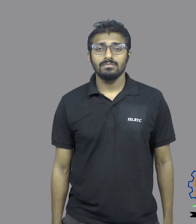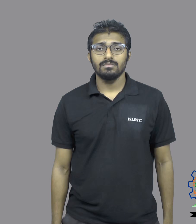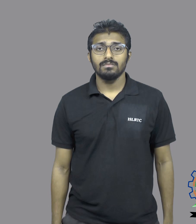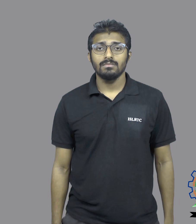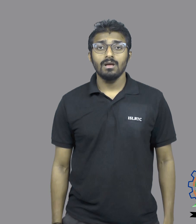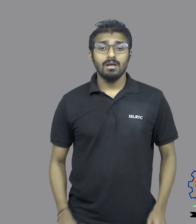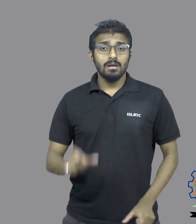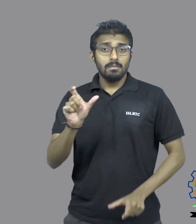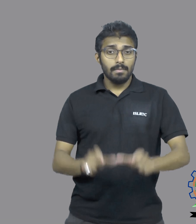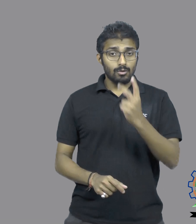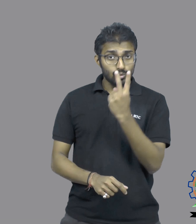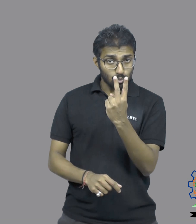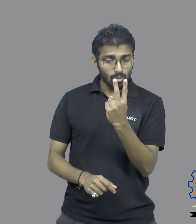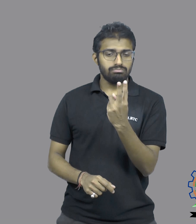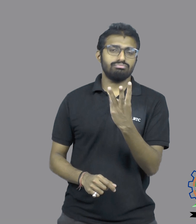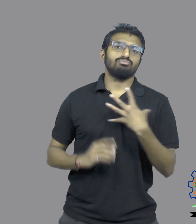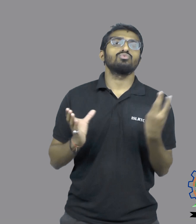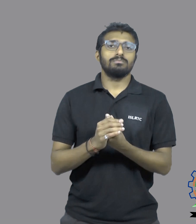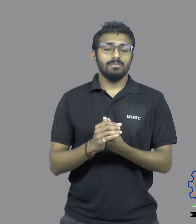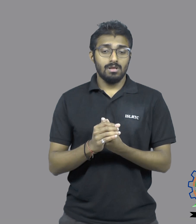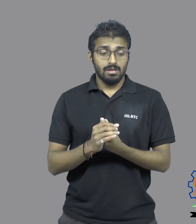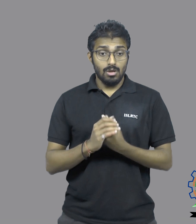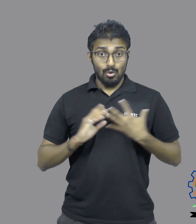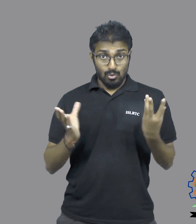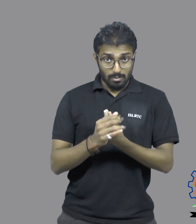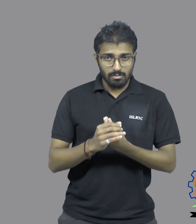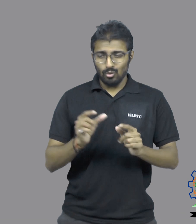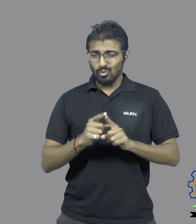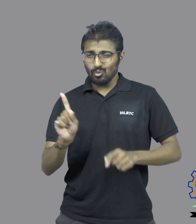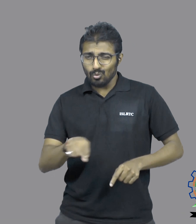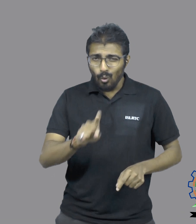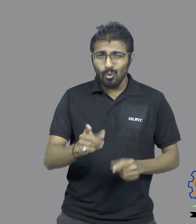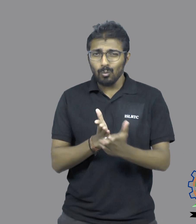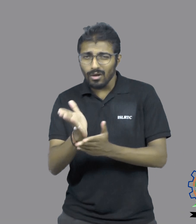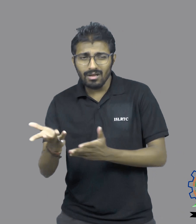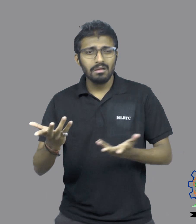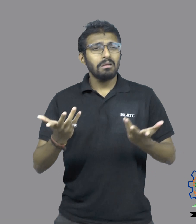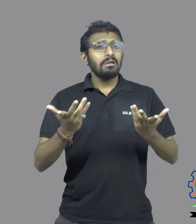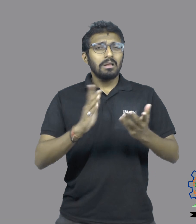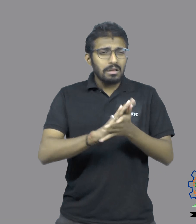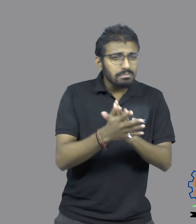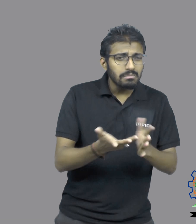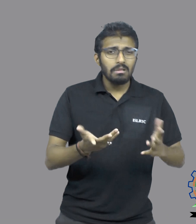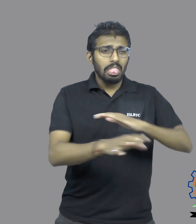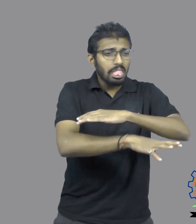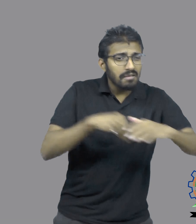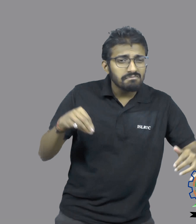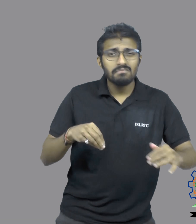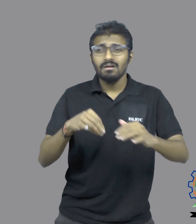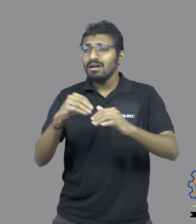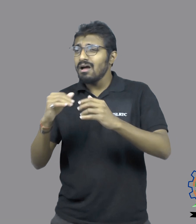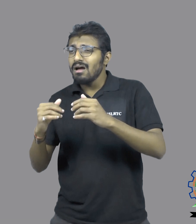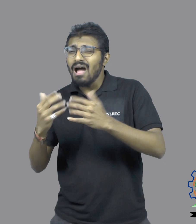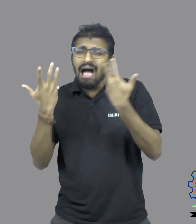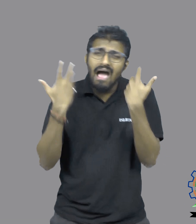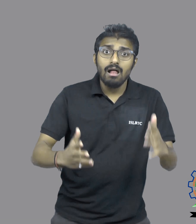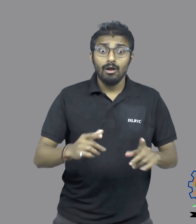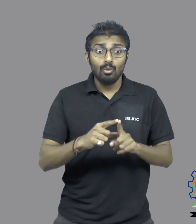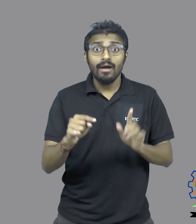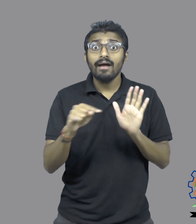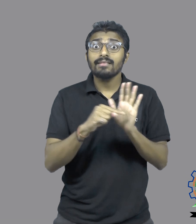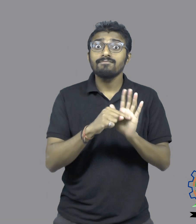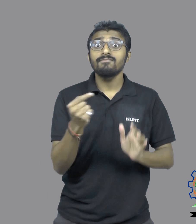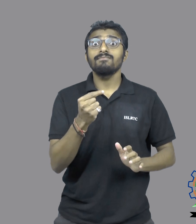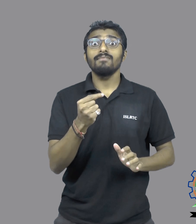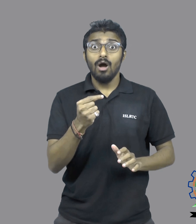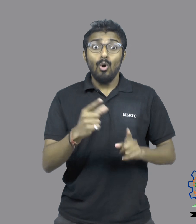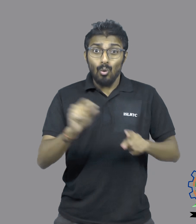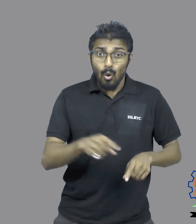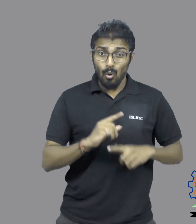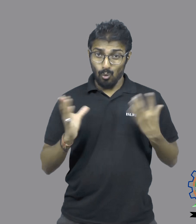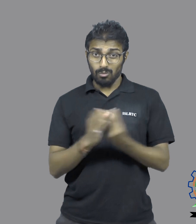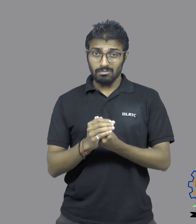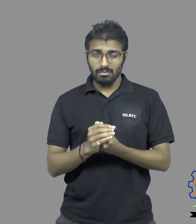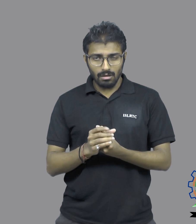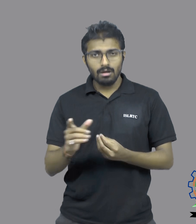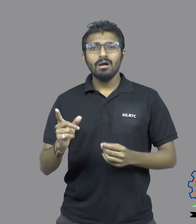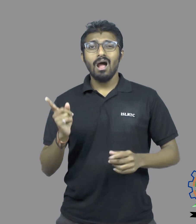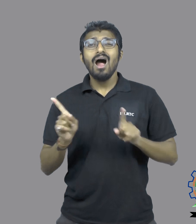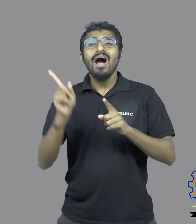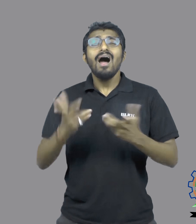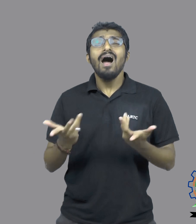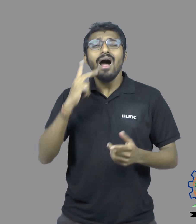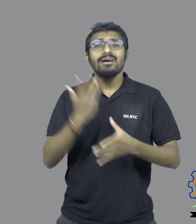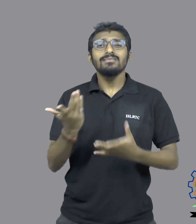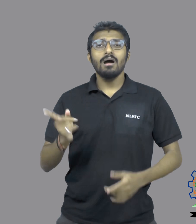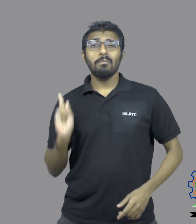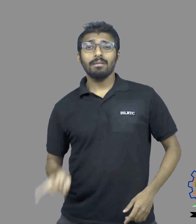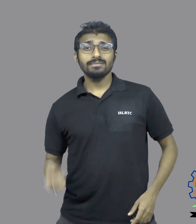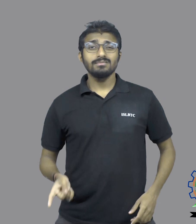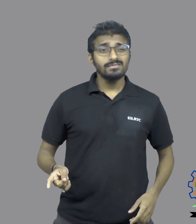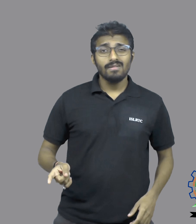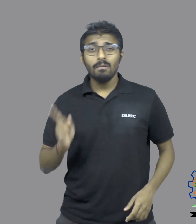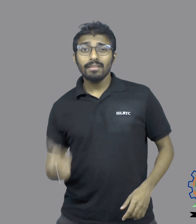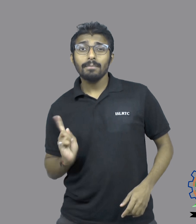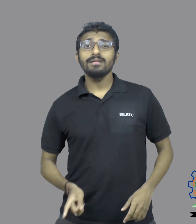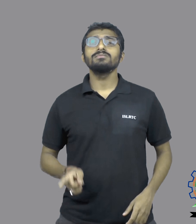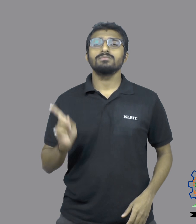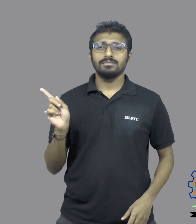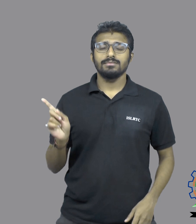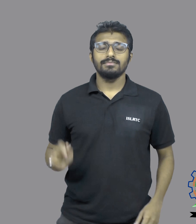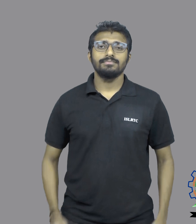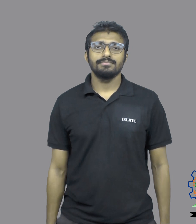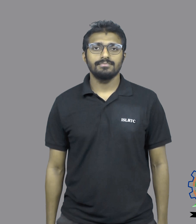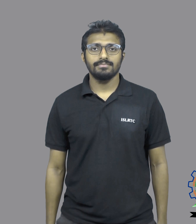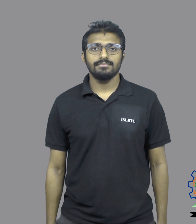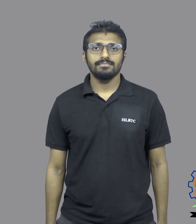Gang